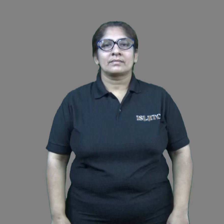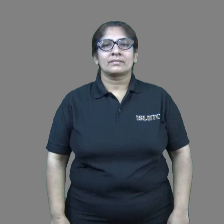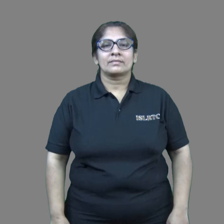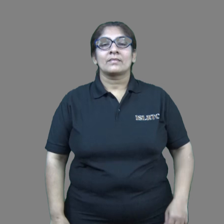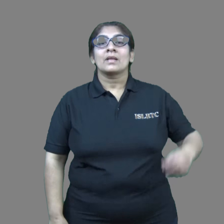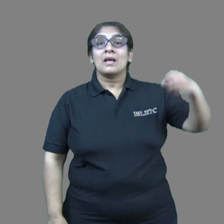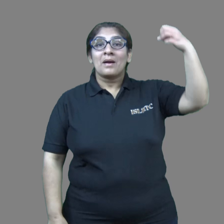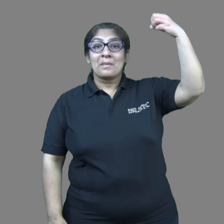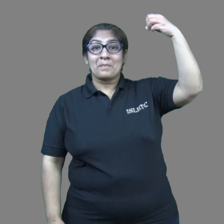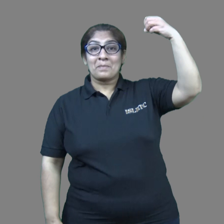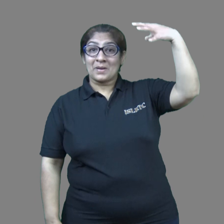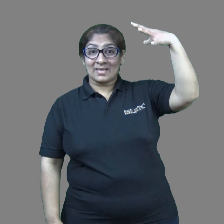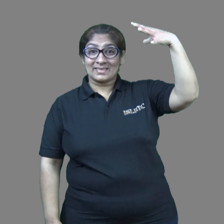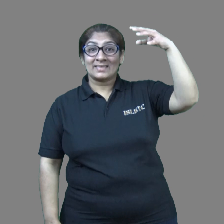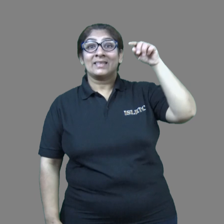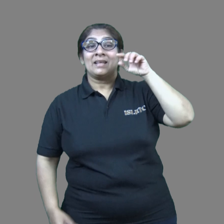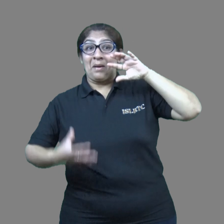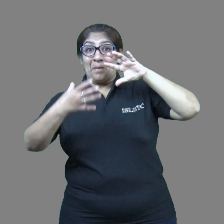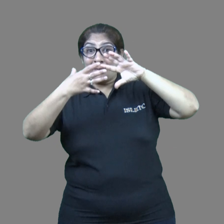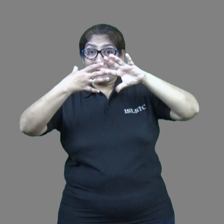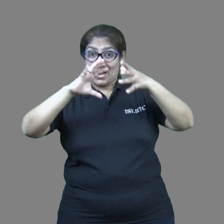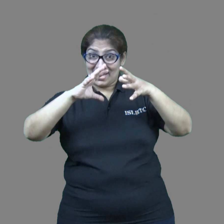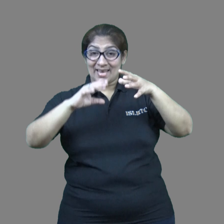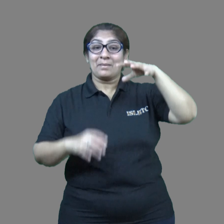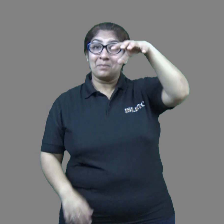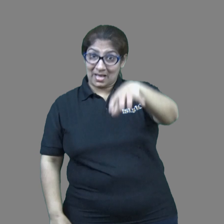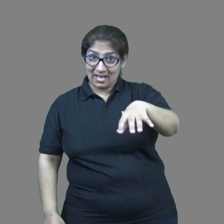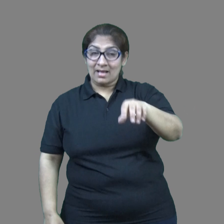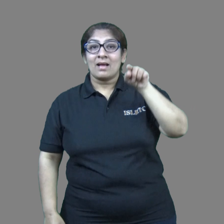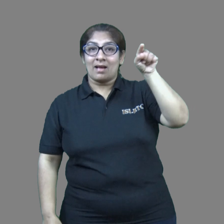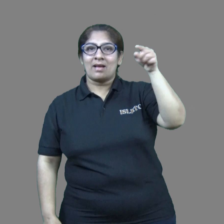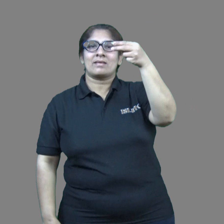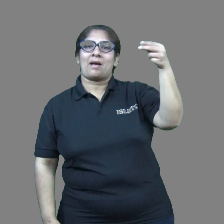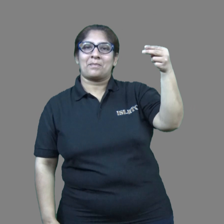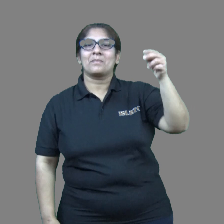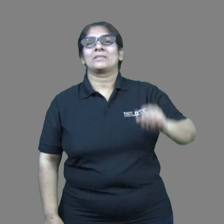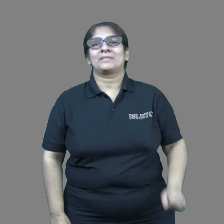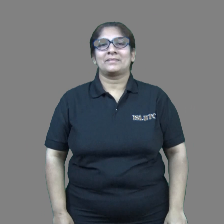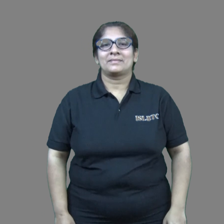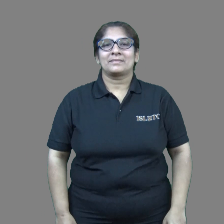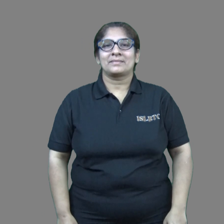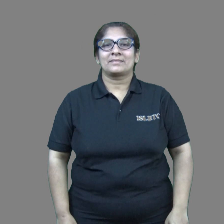Power Station or Power Plant or Power House or Generating Station or Generating Plant